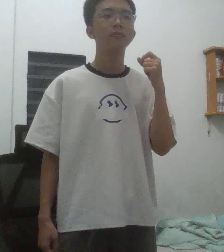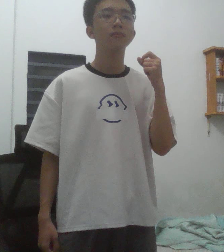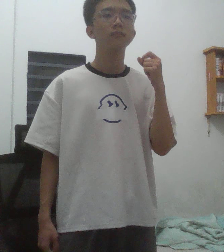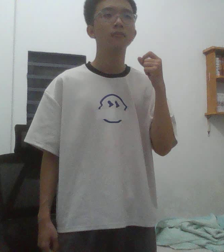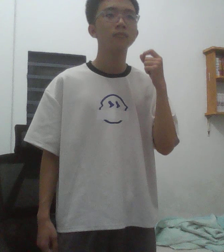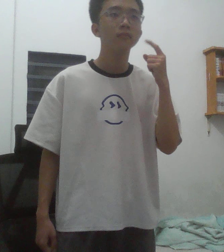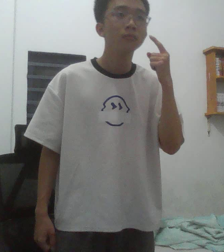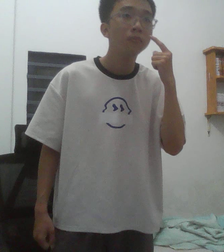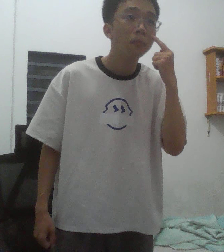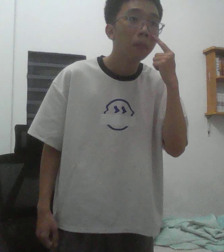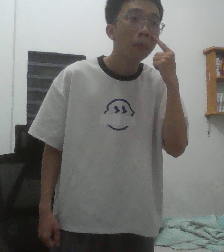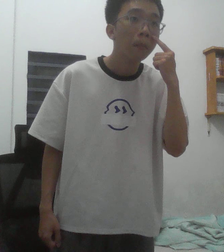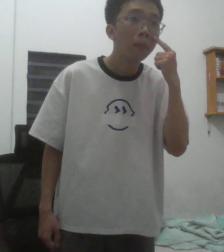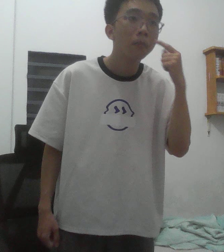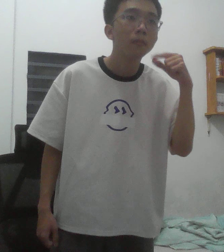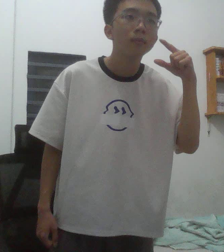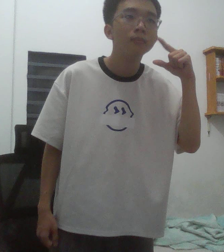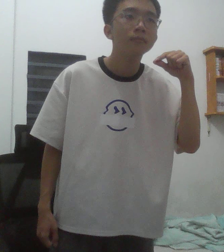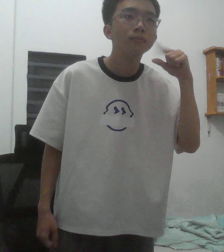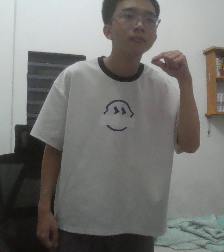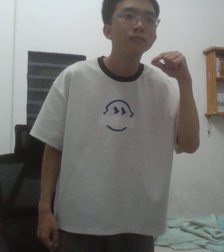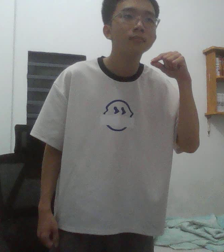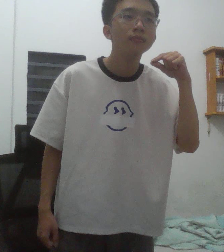lam quen